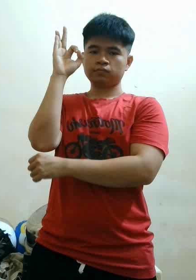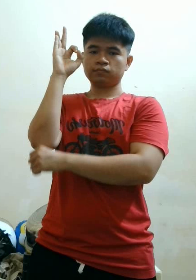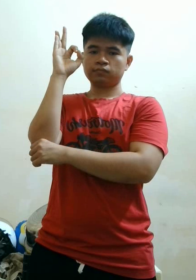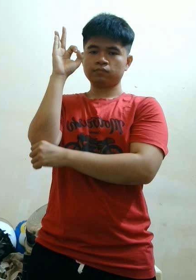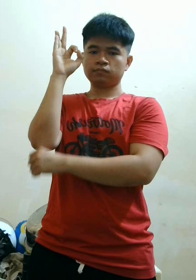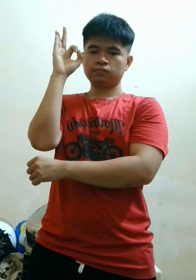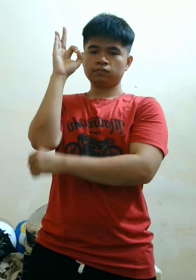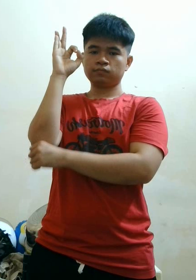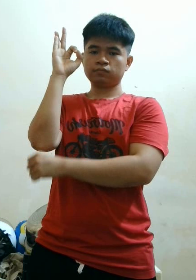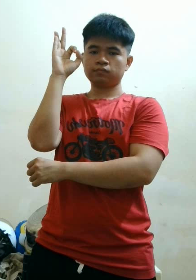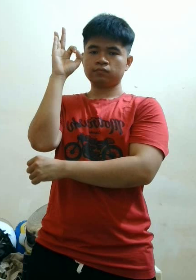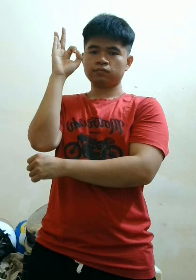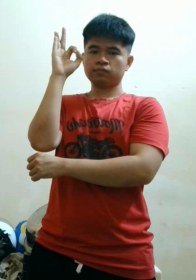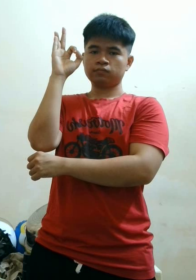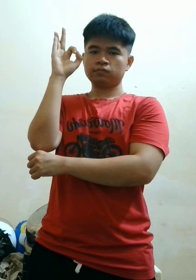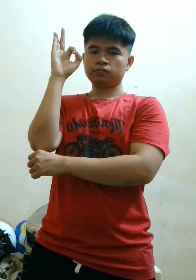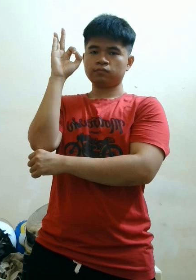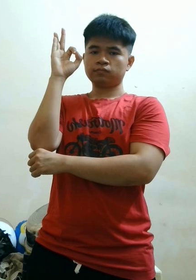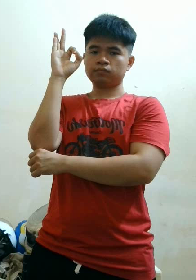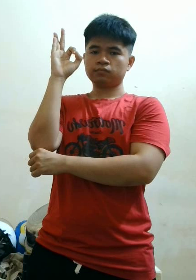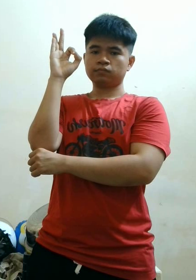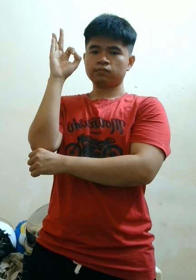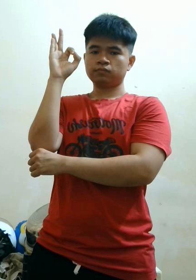buoi trua